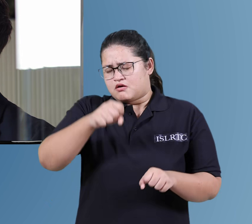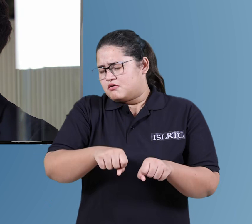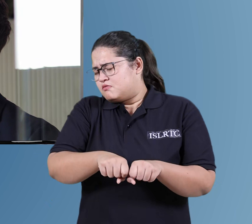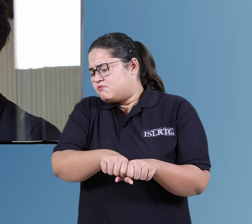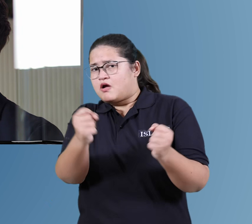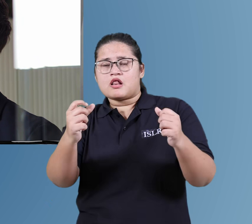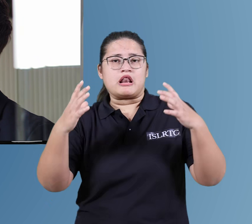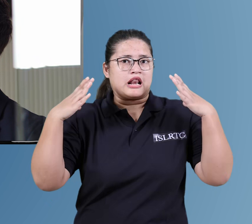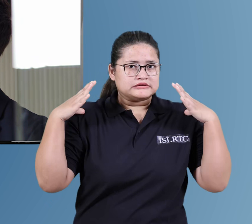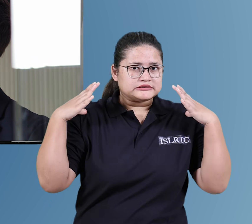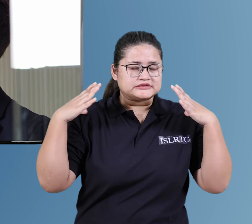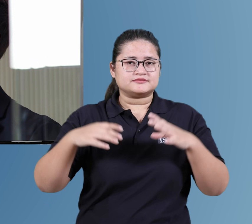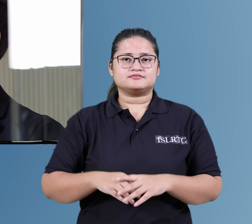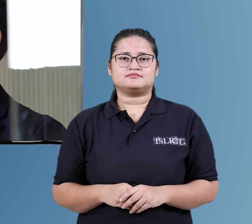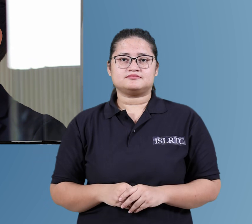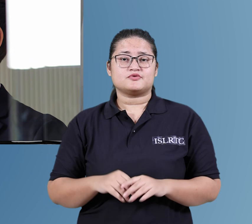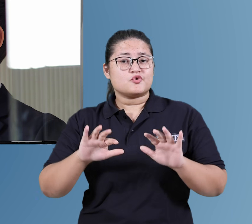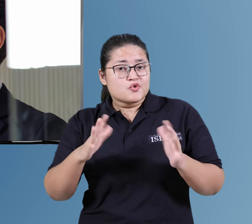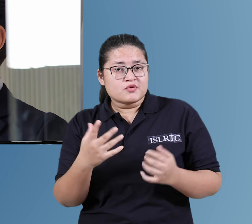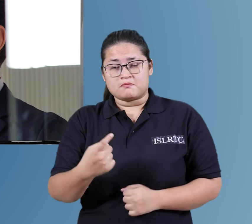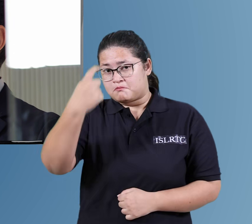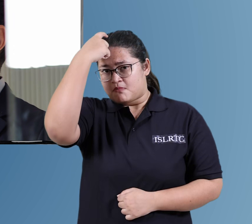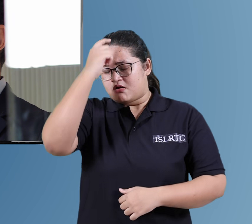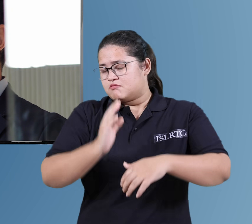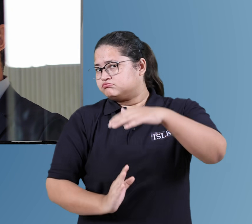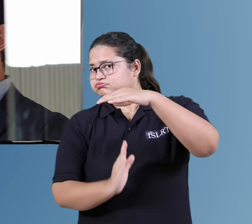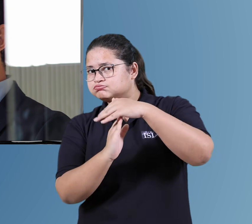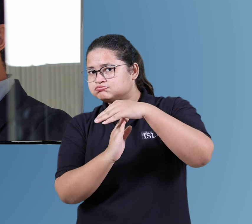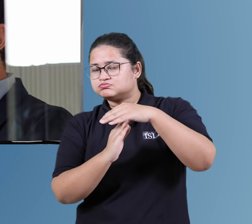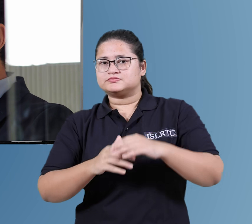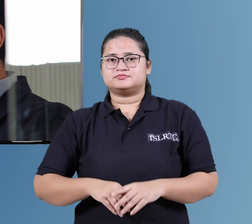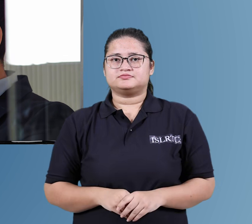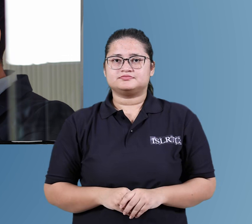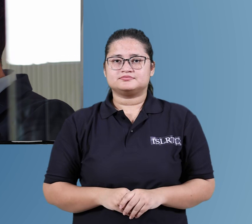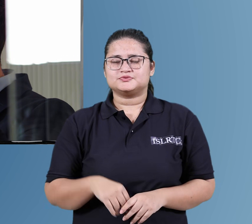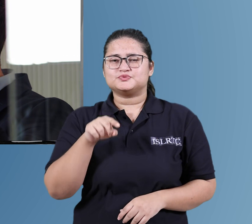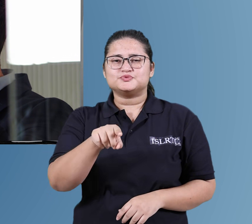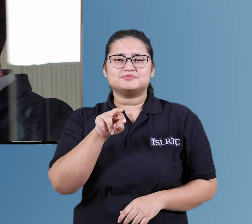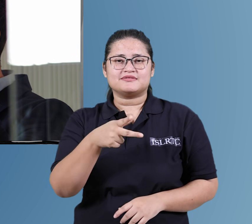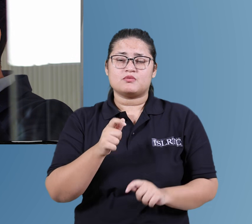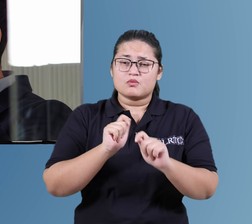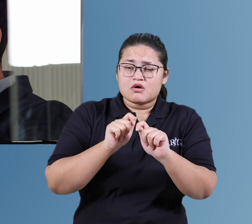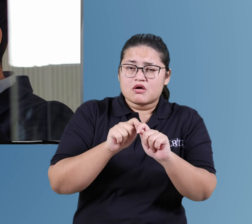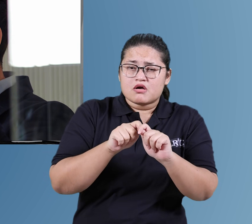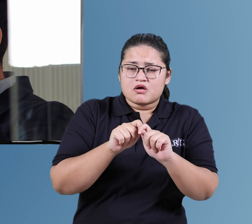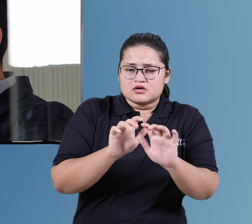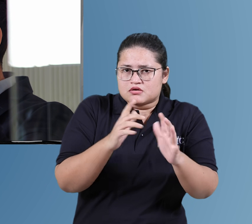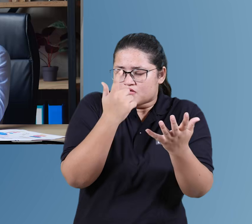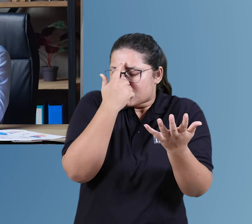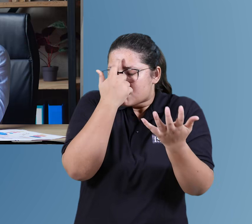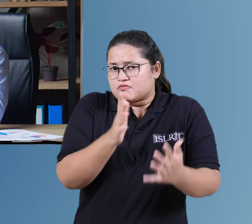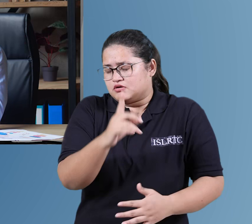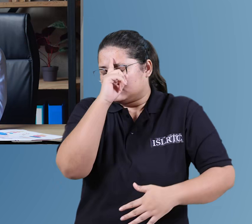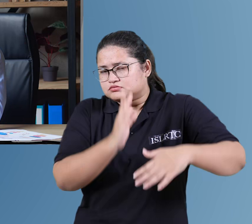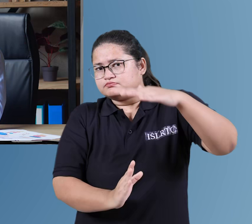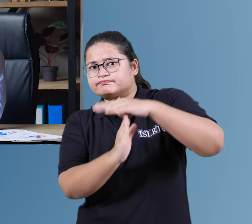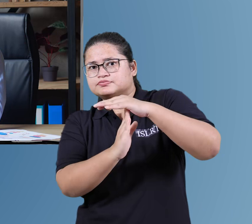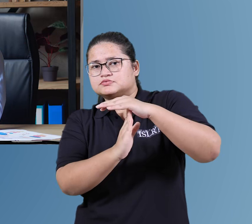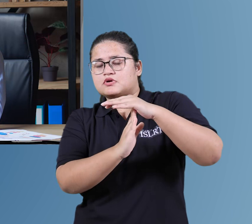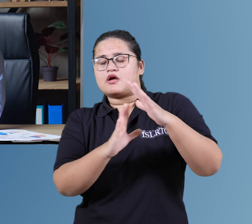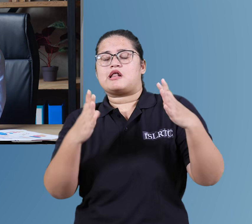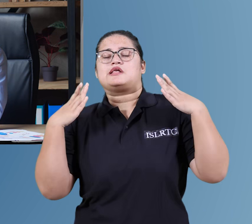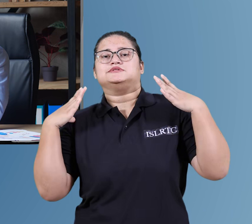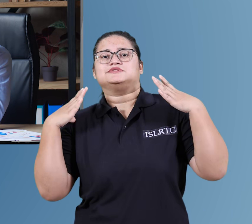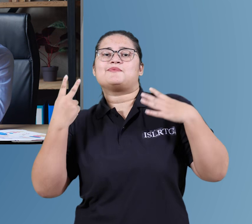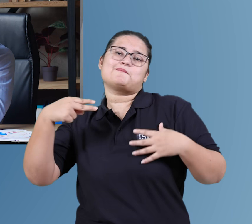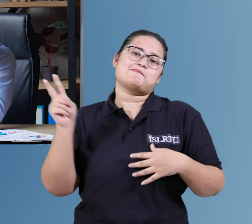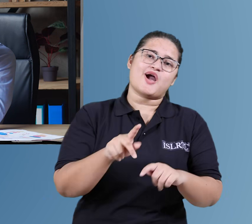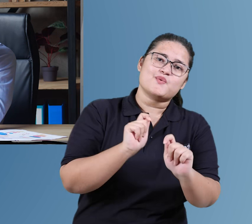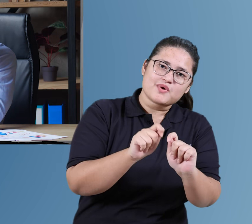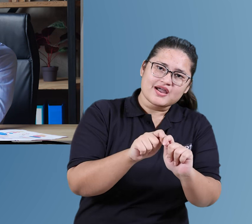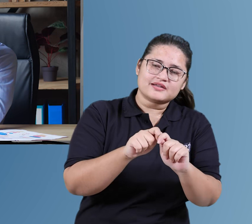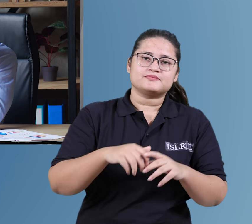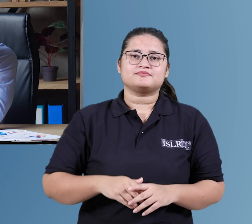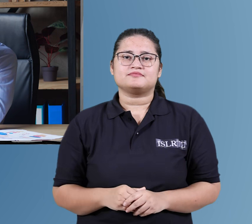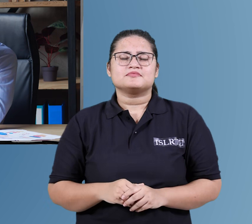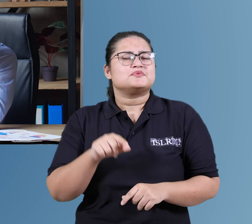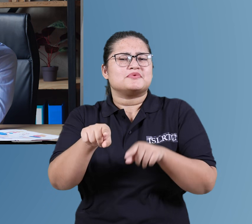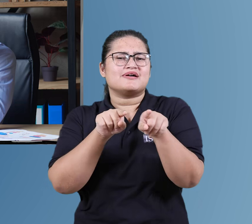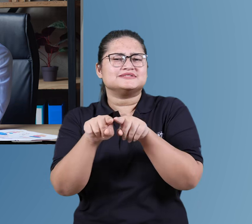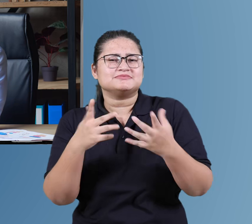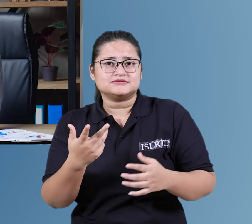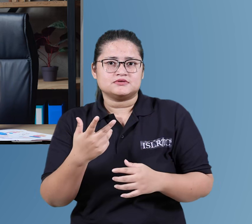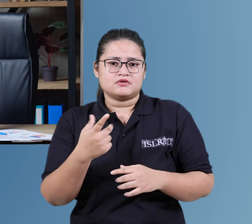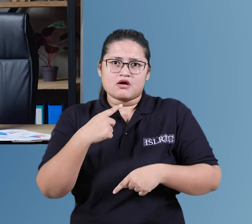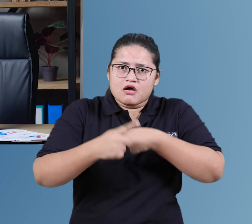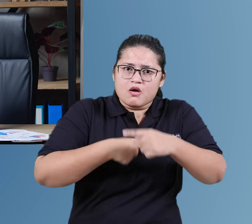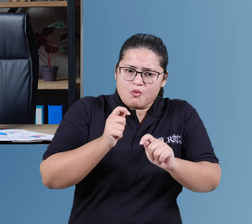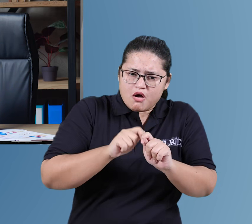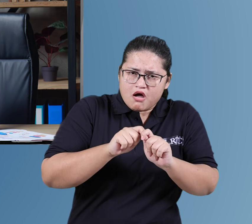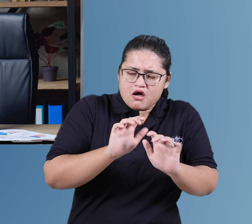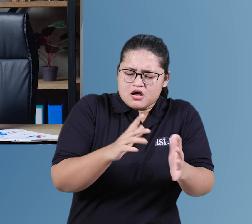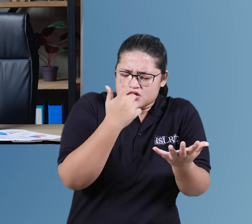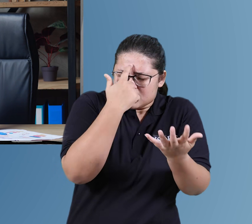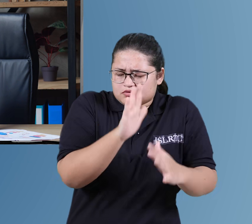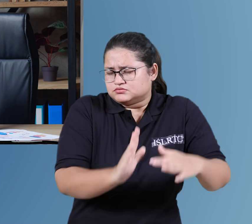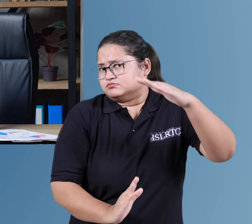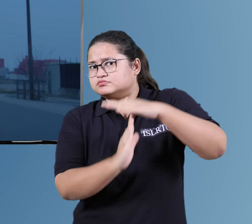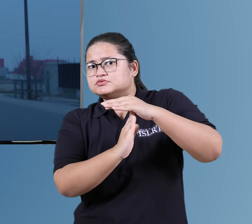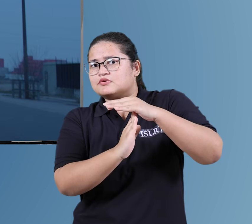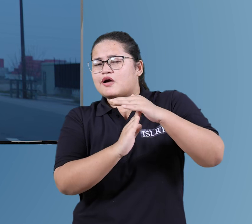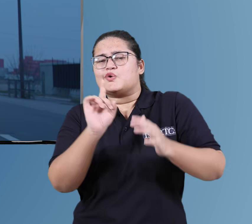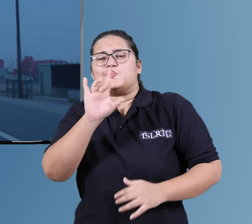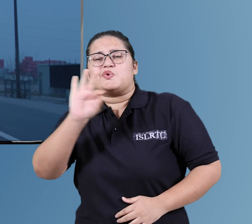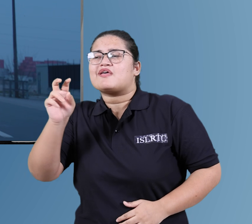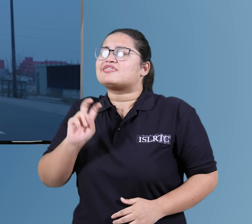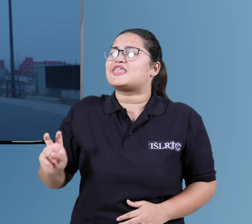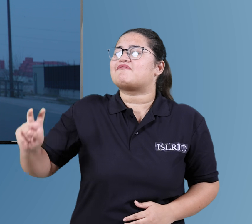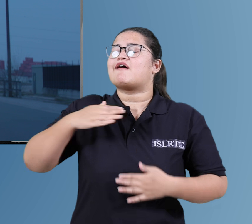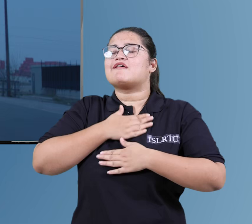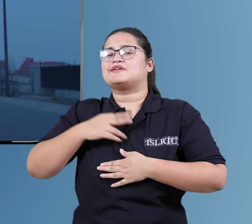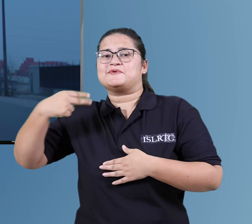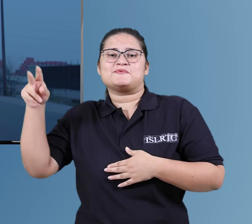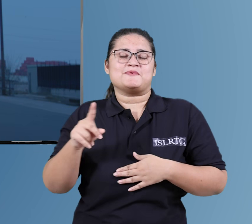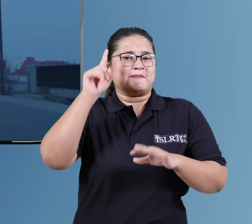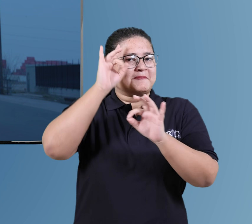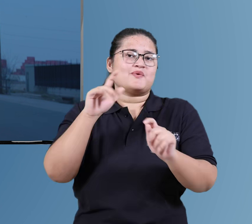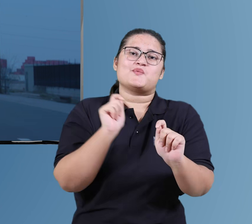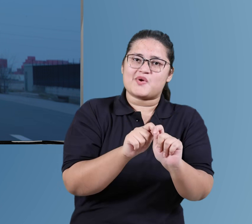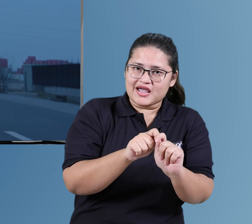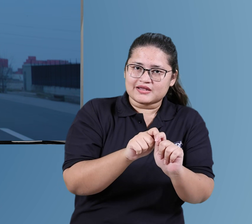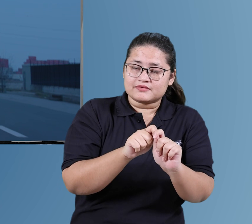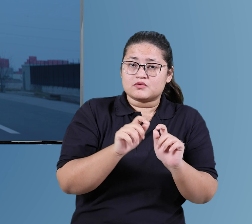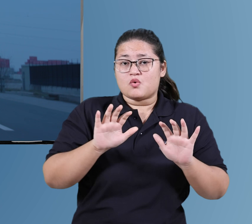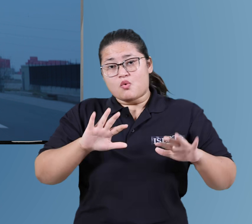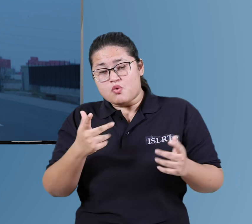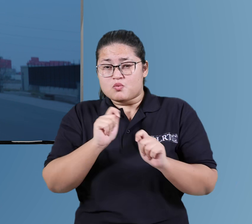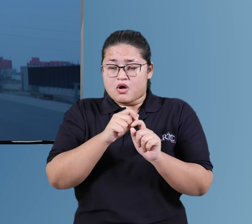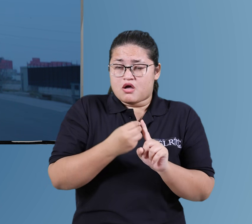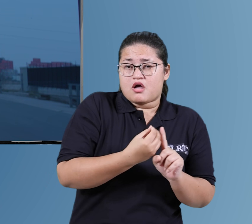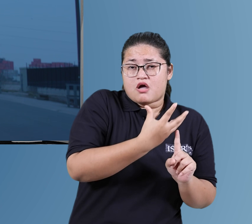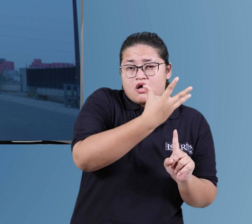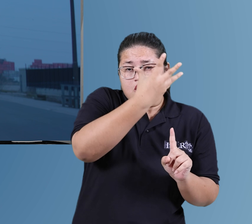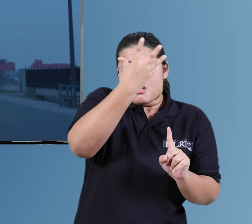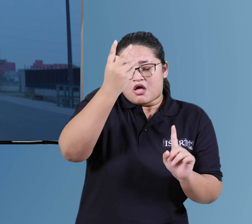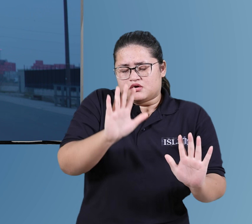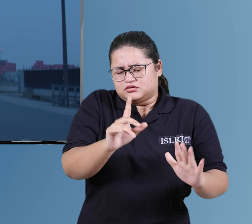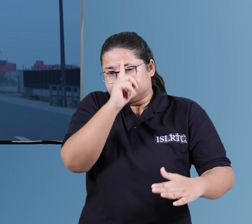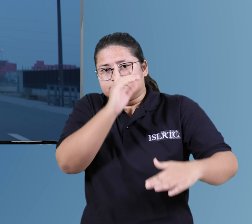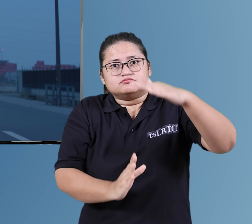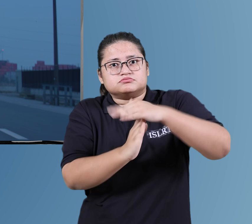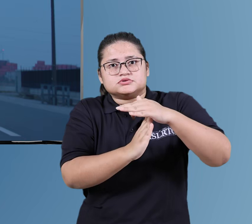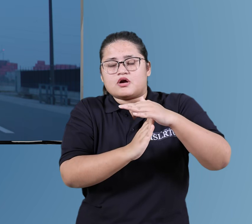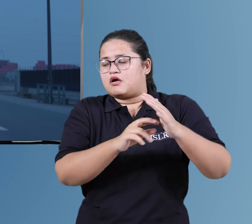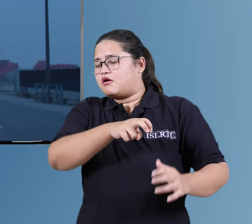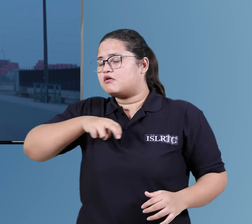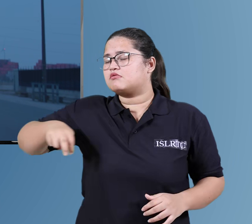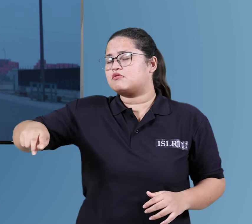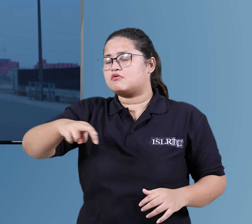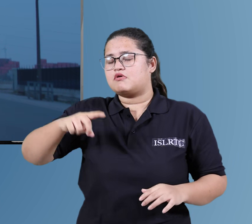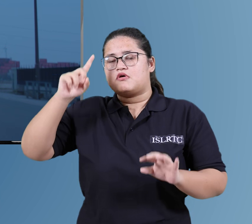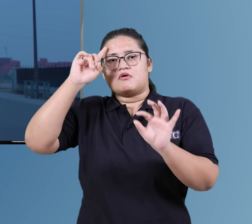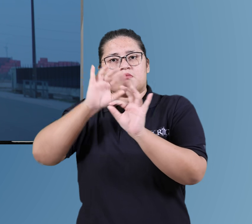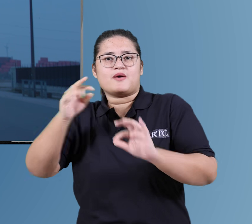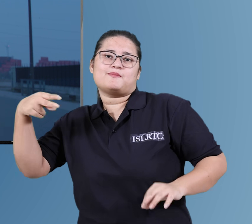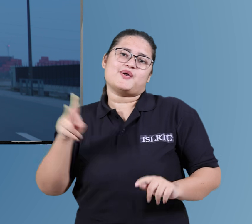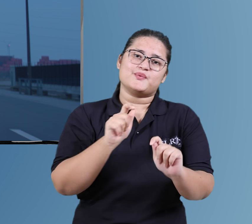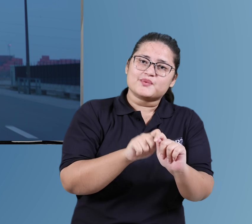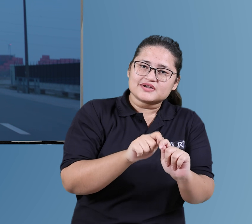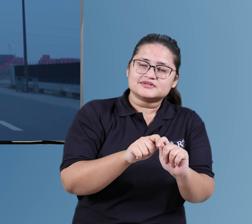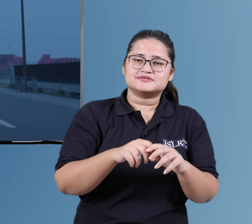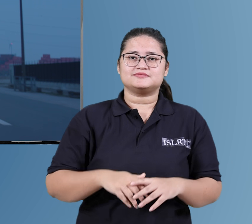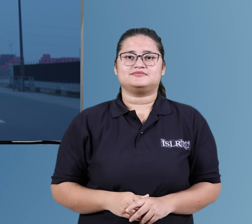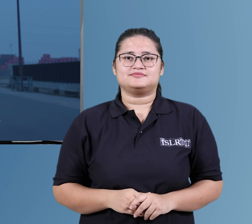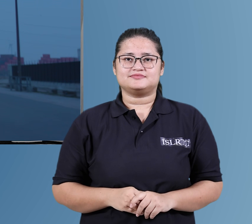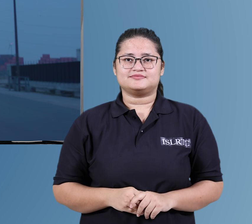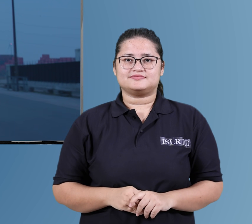Diversion When you work hard all day and seek a distraction from everyday life, you might take a diversion. For example, I might take a week off for traveling, or I might work all day, then take a break to refresh before returning to my tasks.